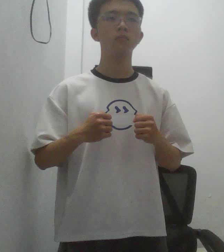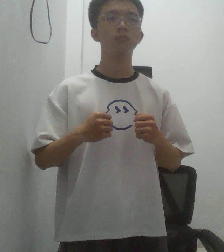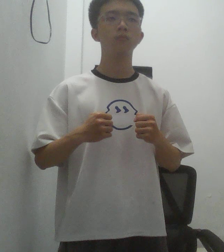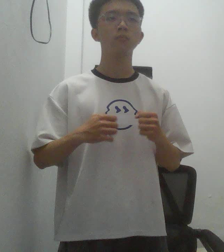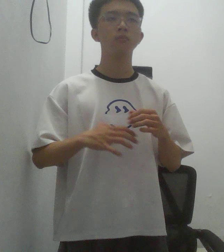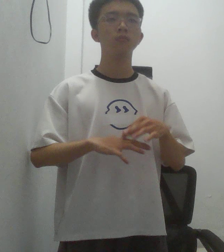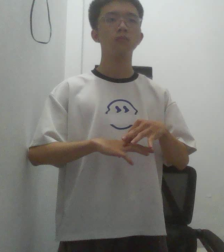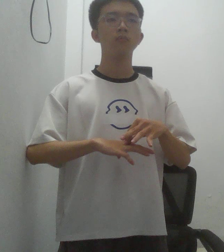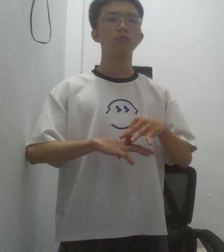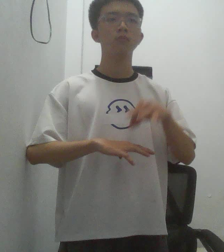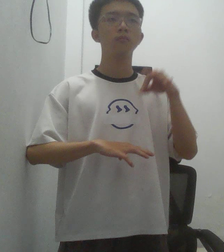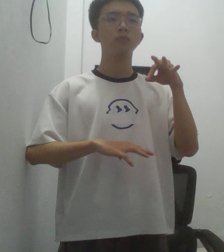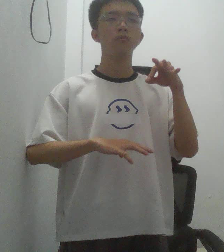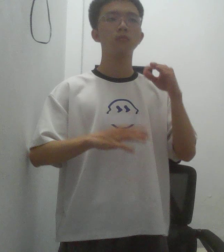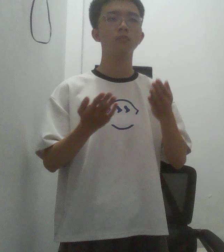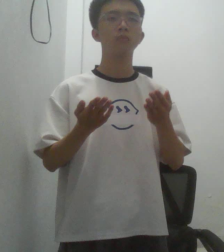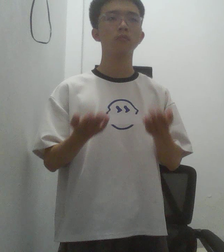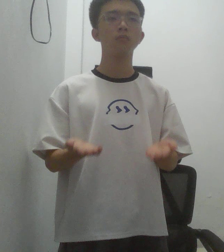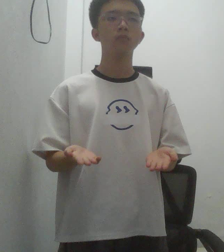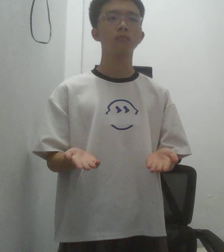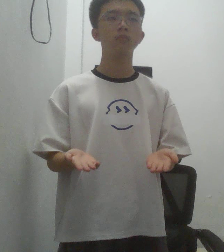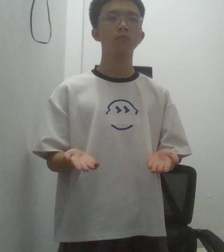tuan nay